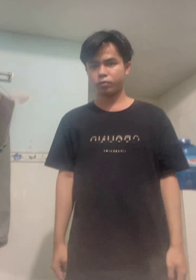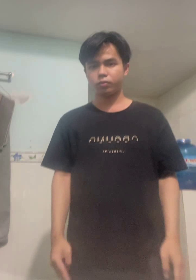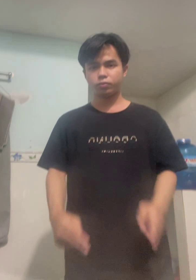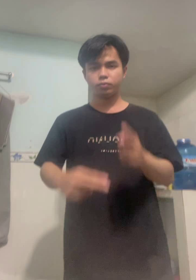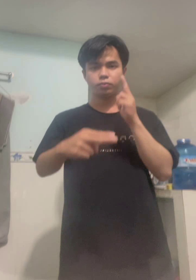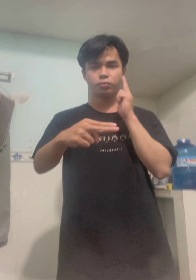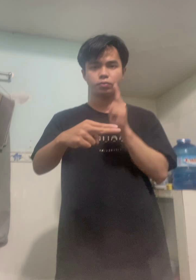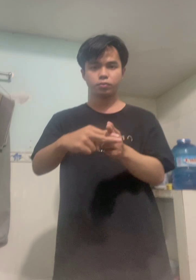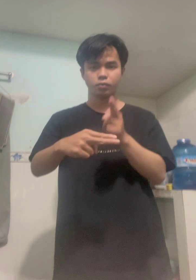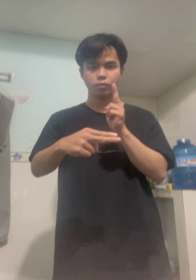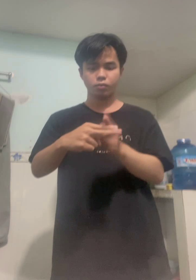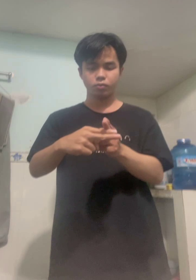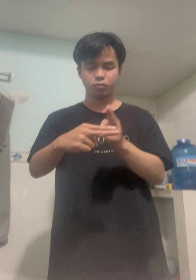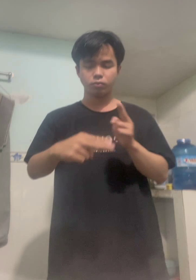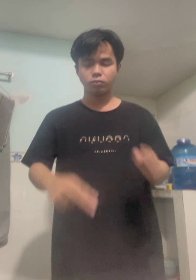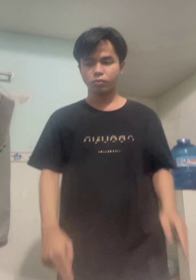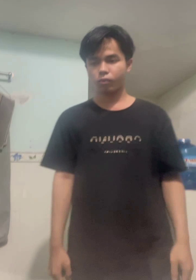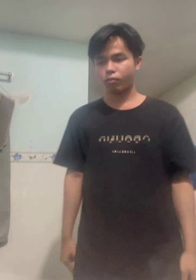yeu cau